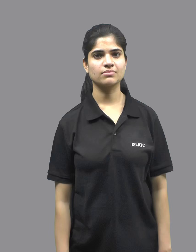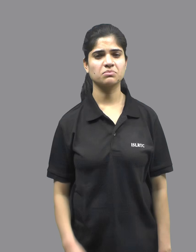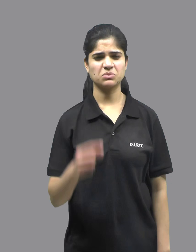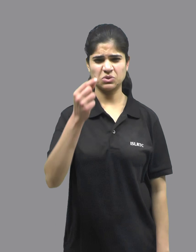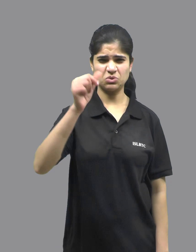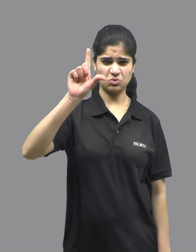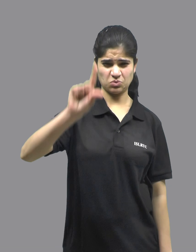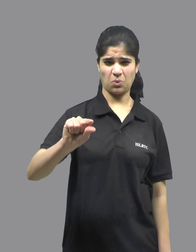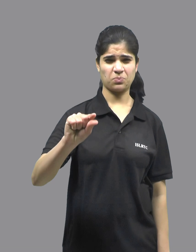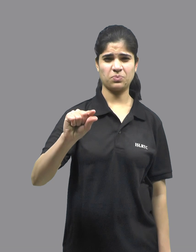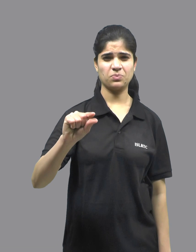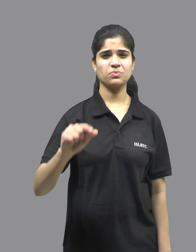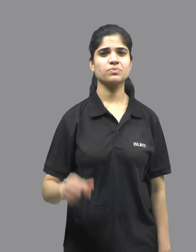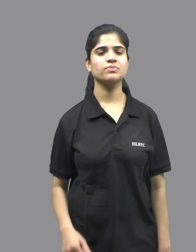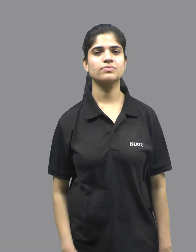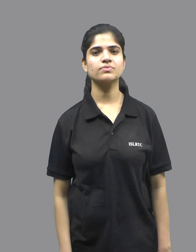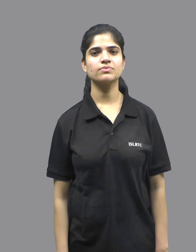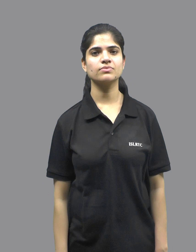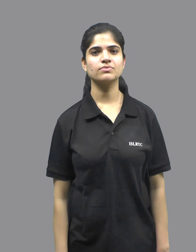Cheap (Money)